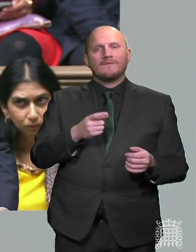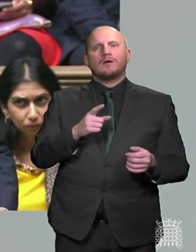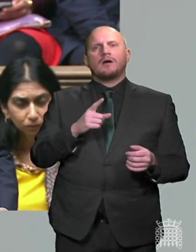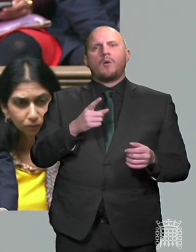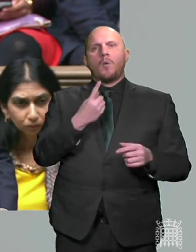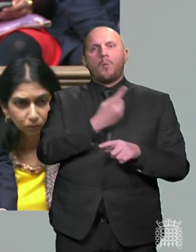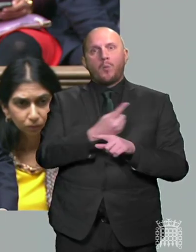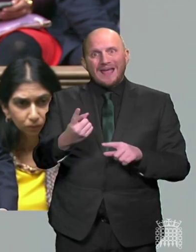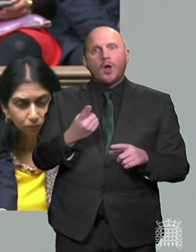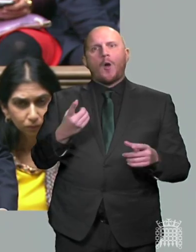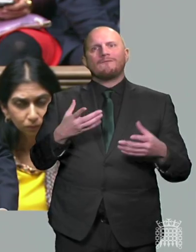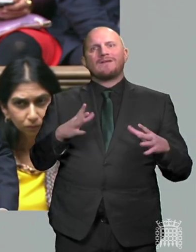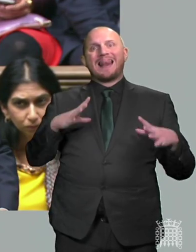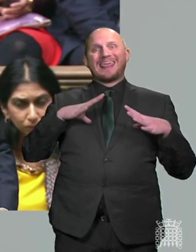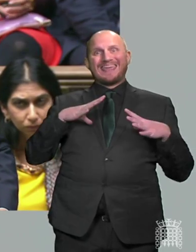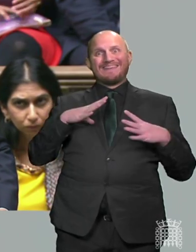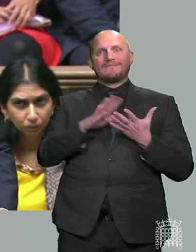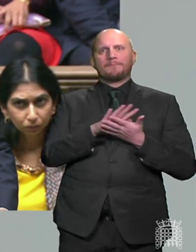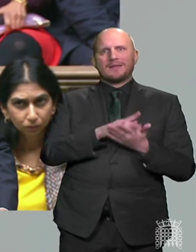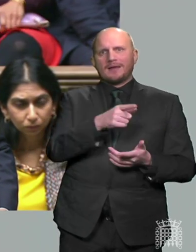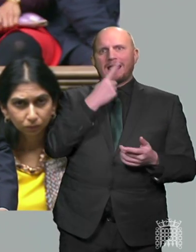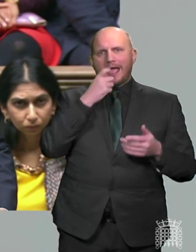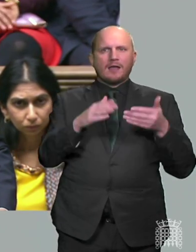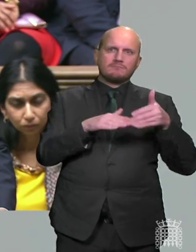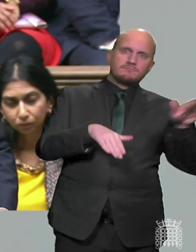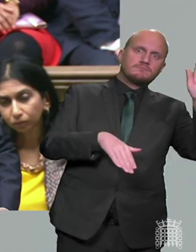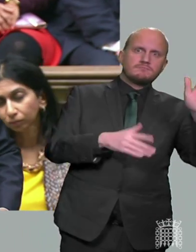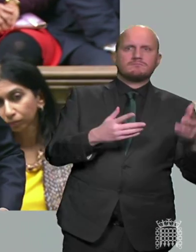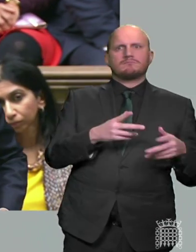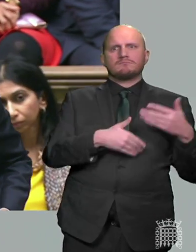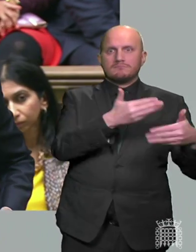That is the right thing to do and I am grateful to her for taking it forward.